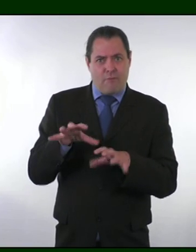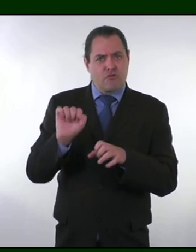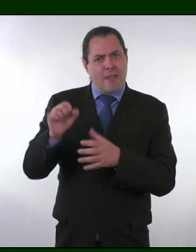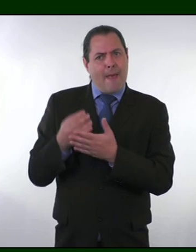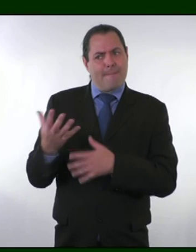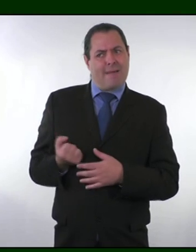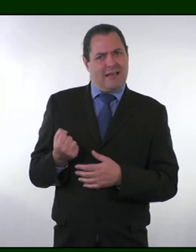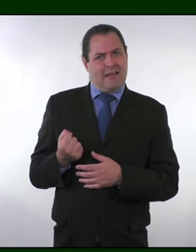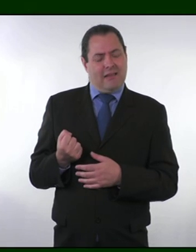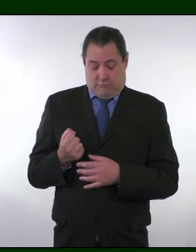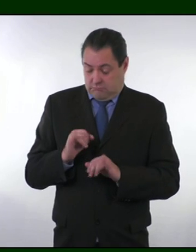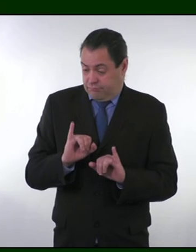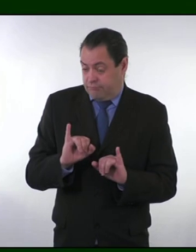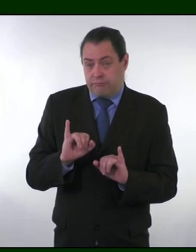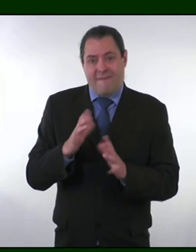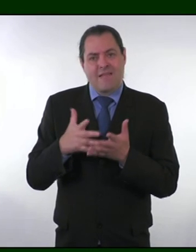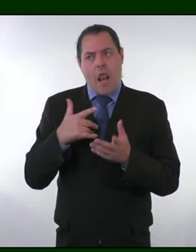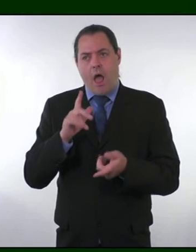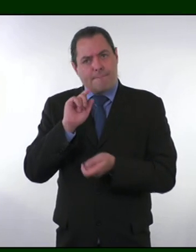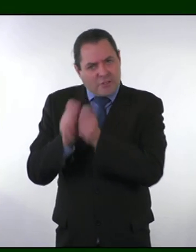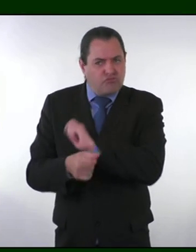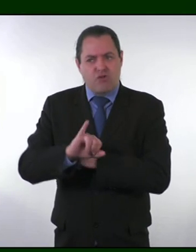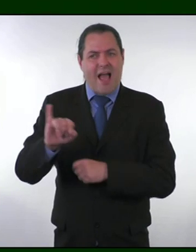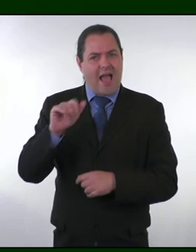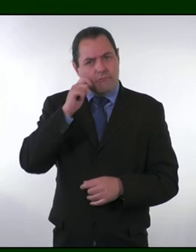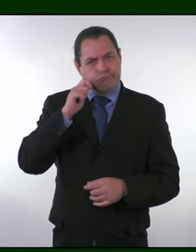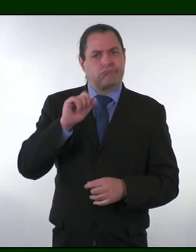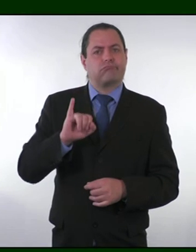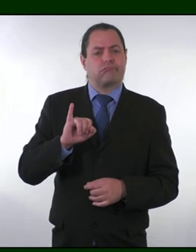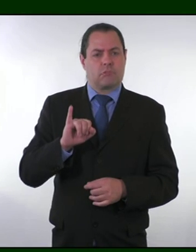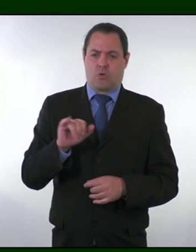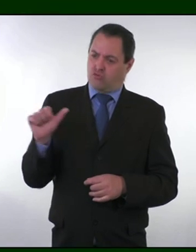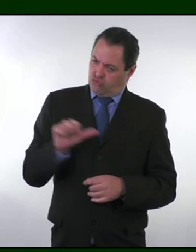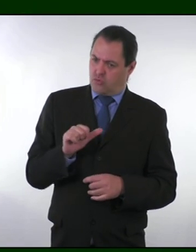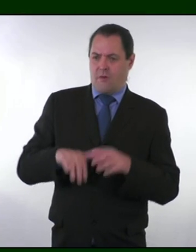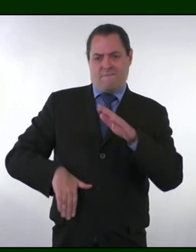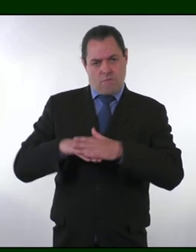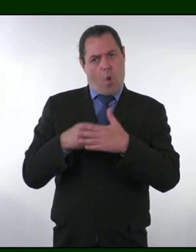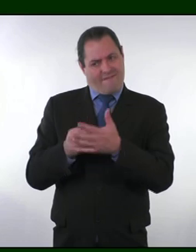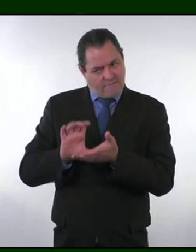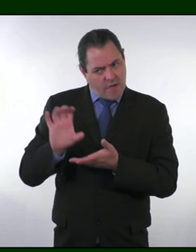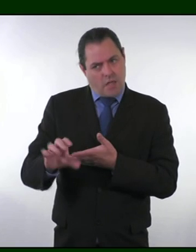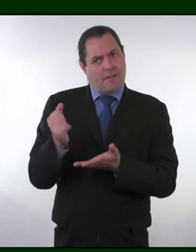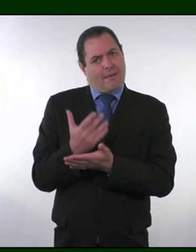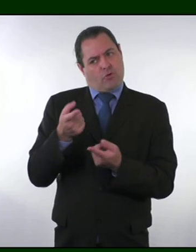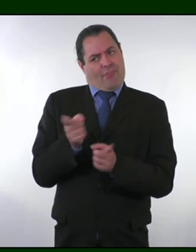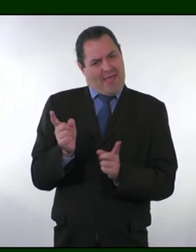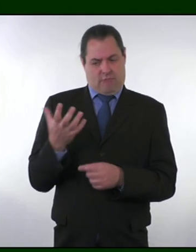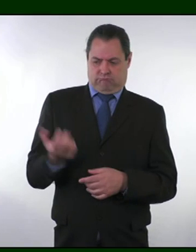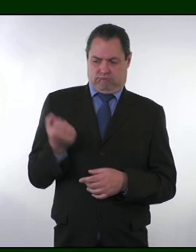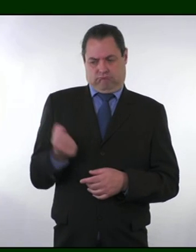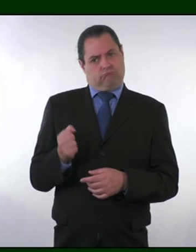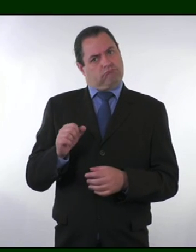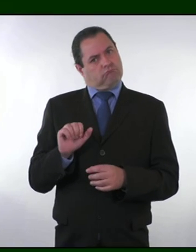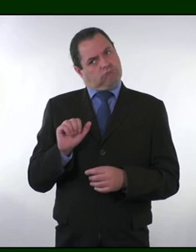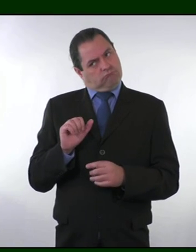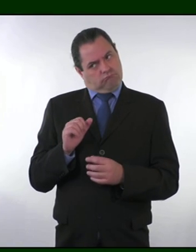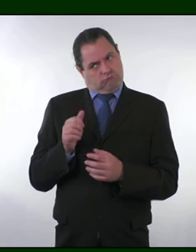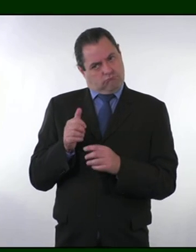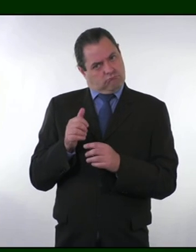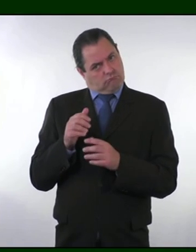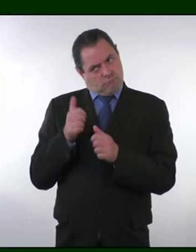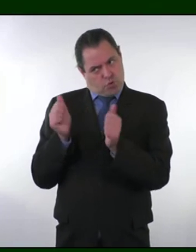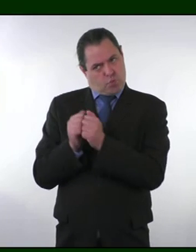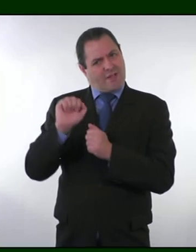Will the Prime Minister therefore unequivocally not only rule out a pay freeze but commit to fully funding a package to ensure that they are remunerated to reflect their sacrifices?